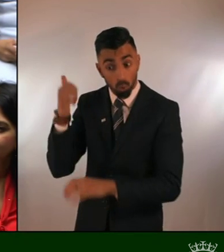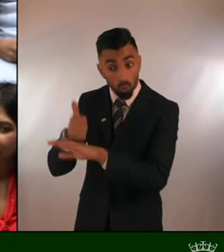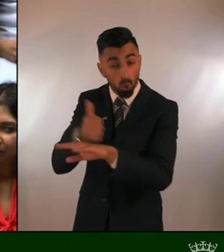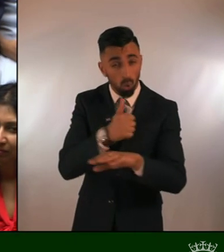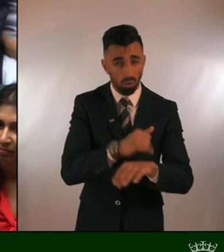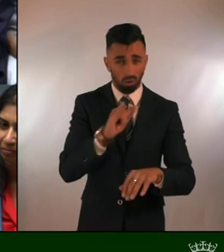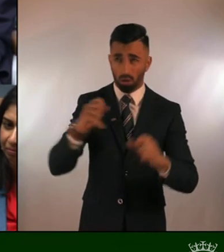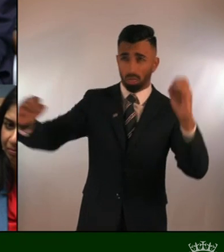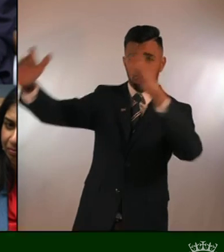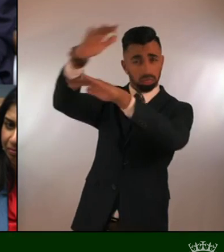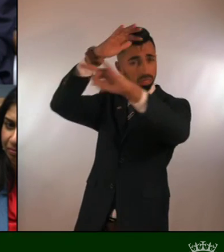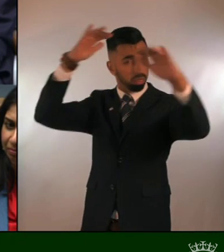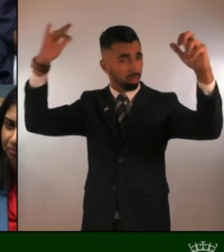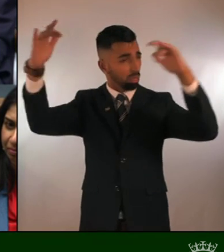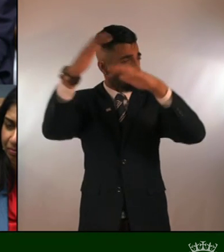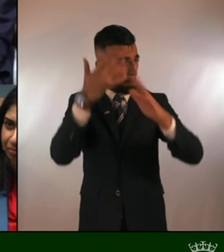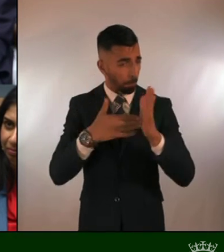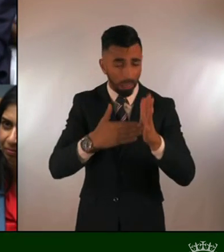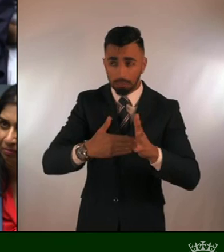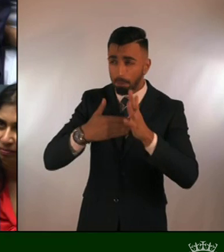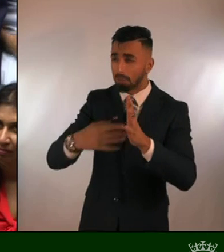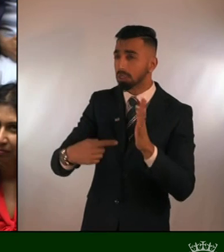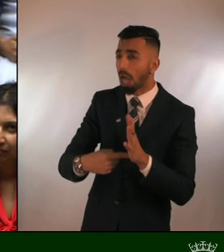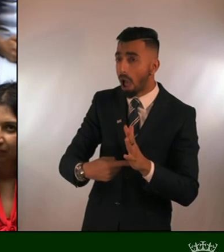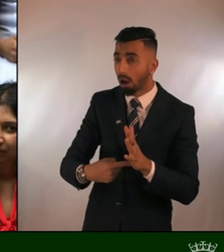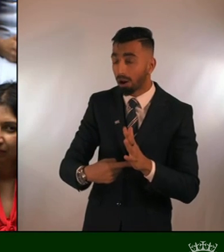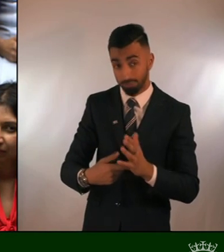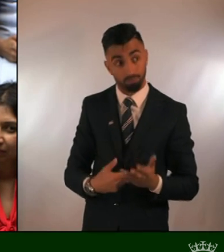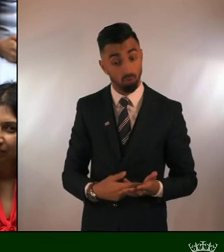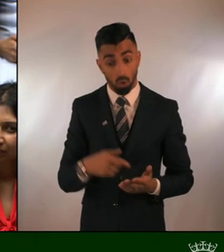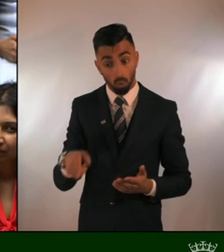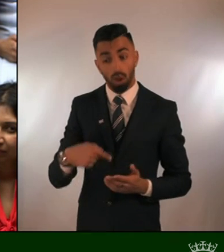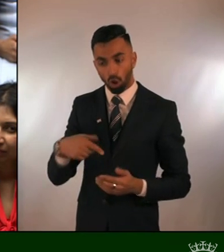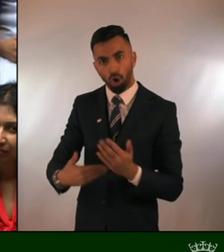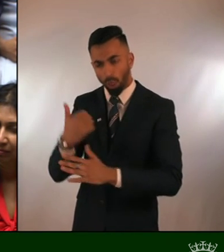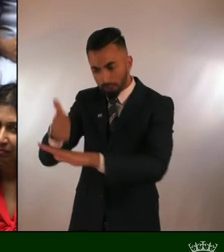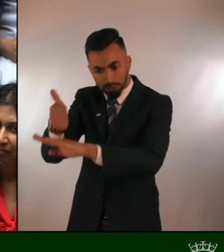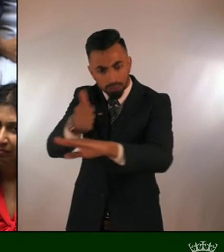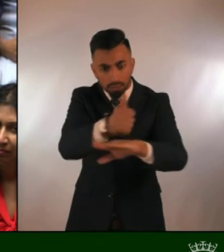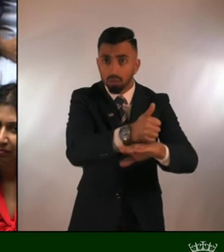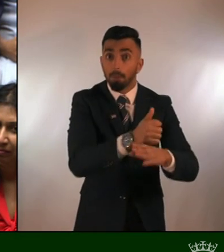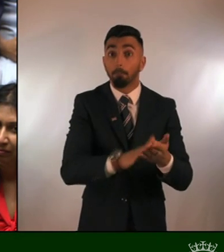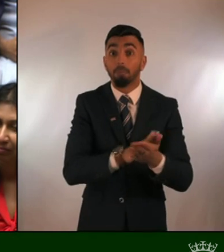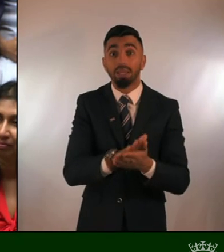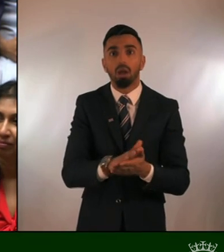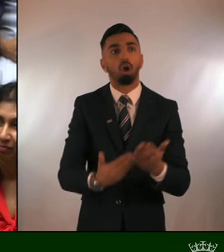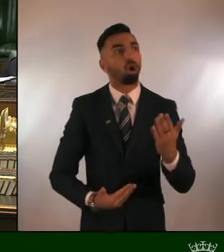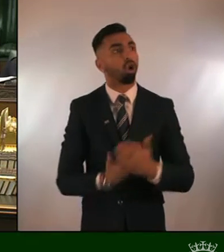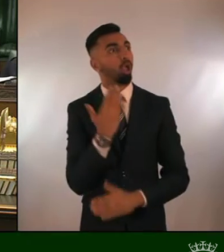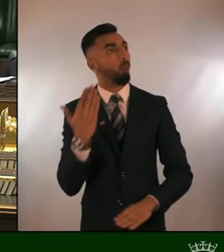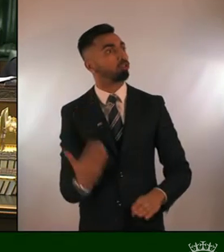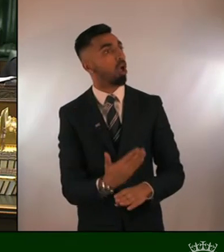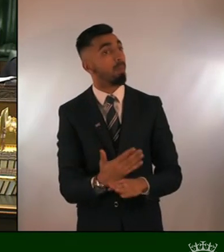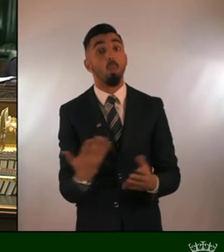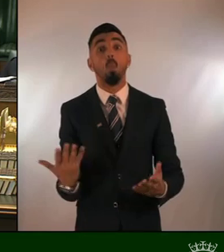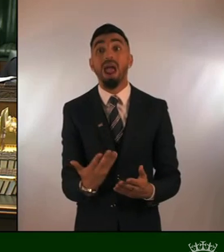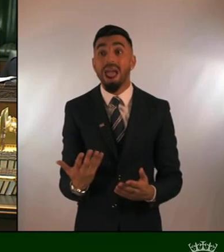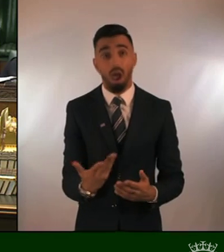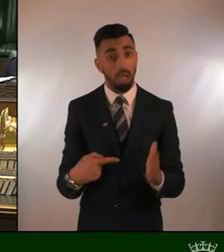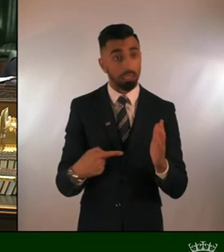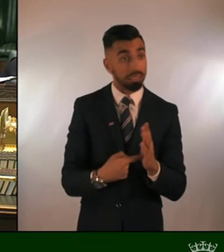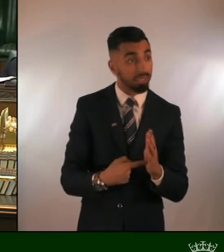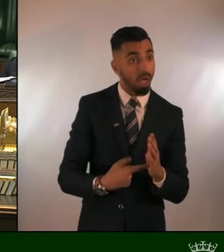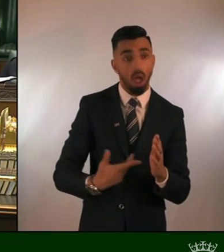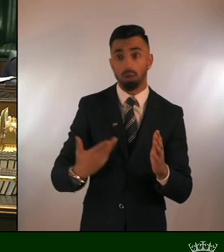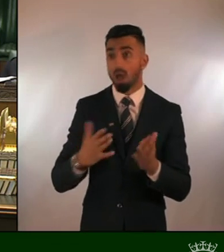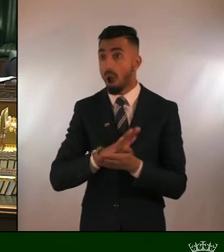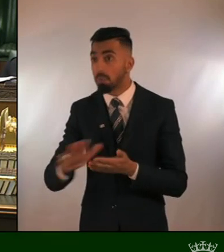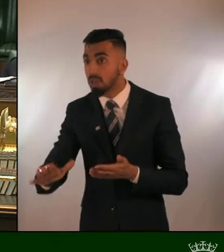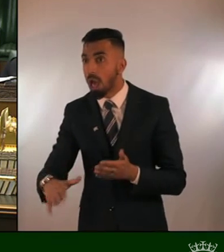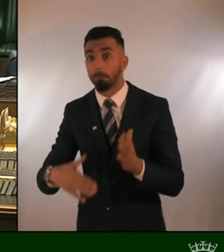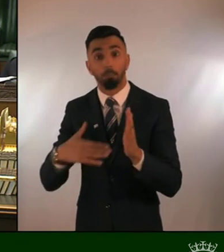The new clusters will create up to 6,000 high-skill, high-wage, low-carbon jobs in areas like Teesside, Humberside, Merseyside or St Fergus in Scotland.